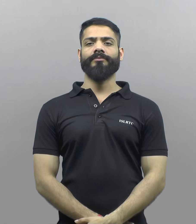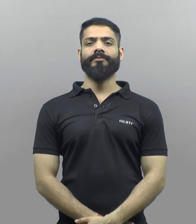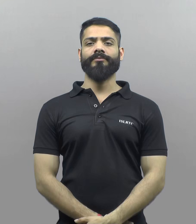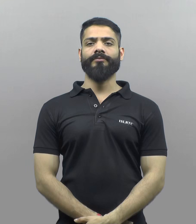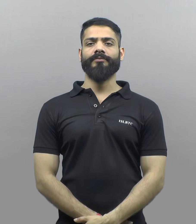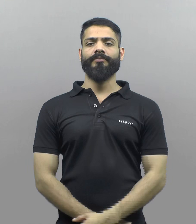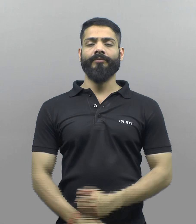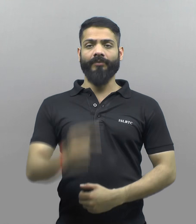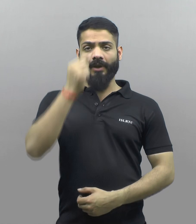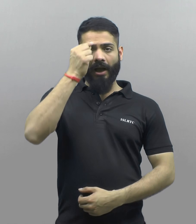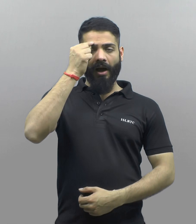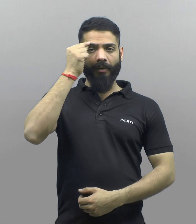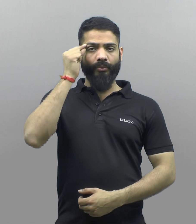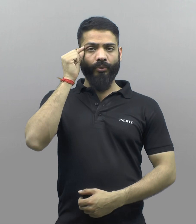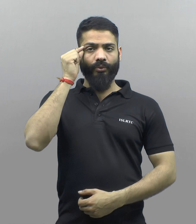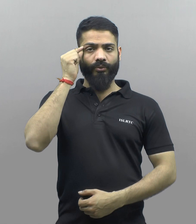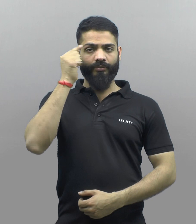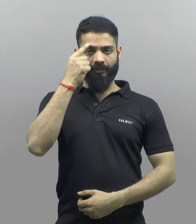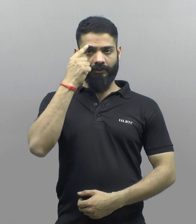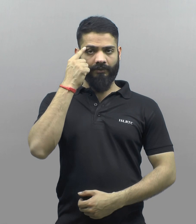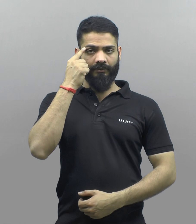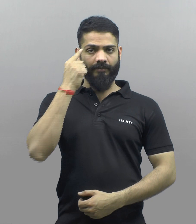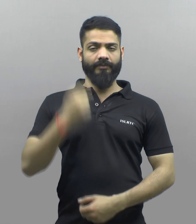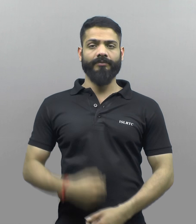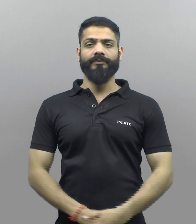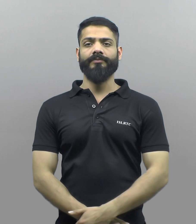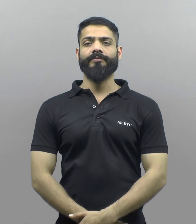Eyebrow